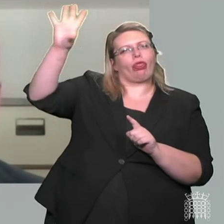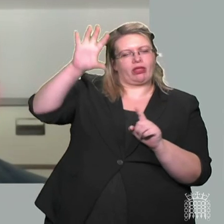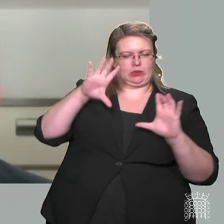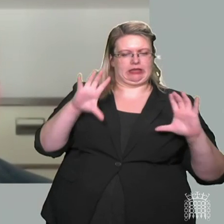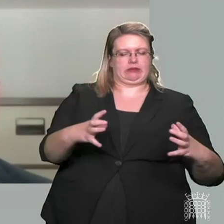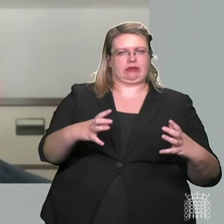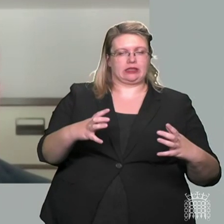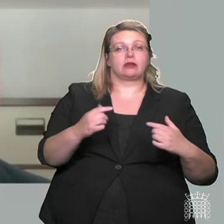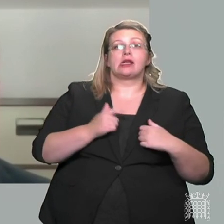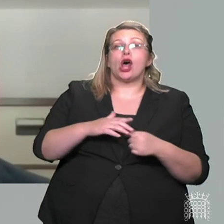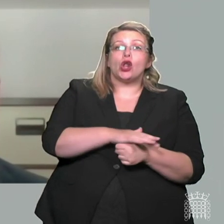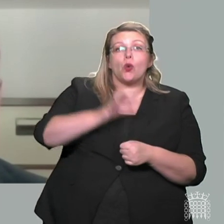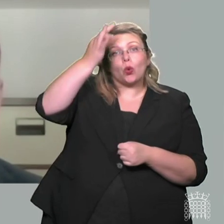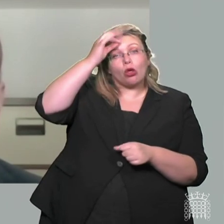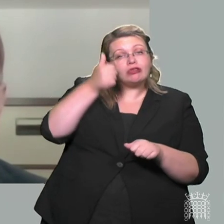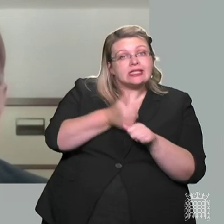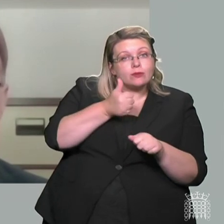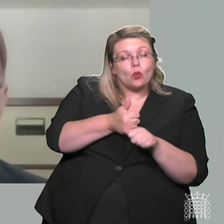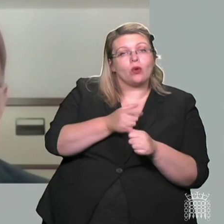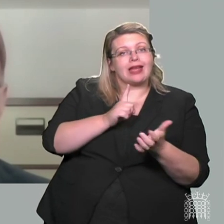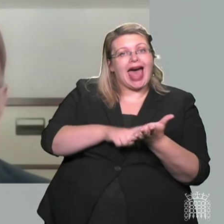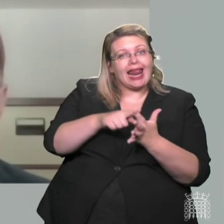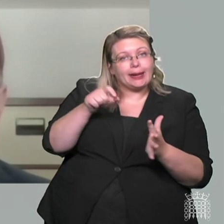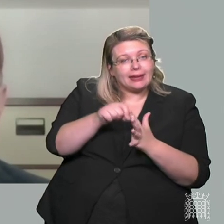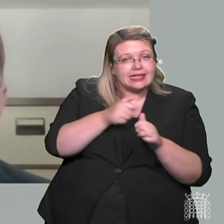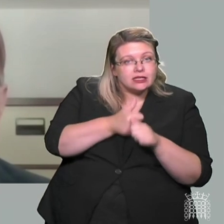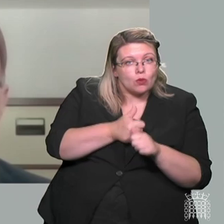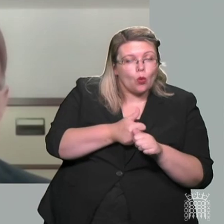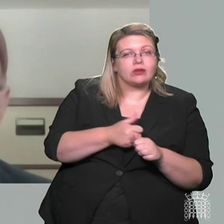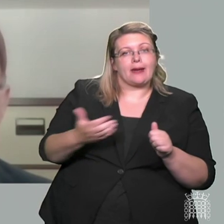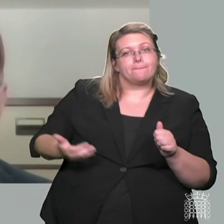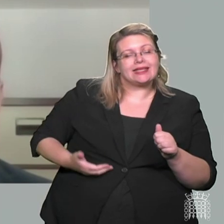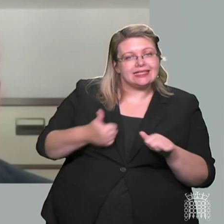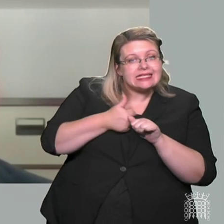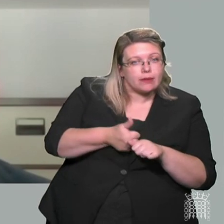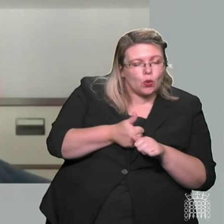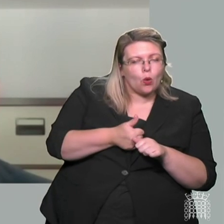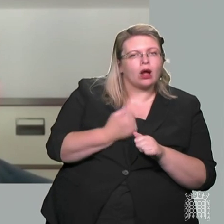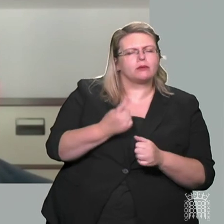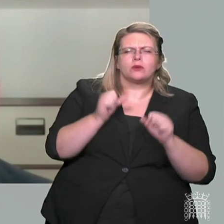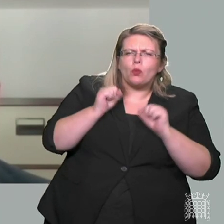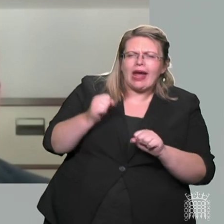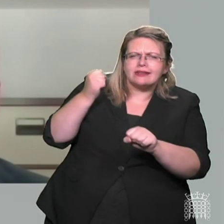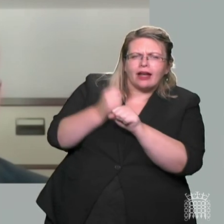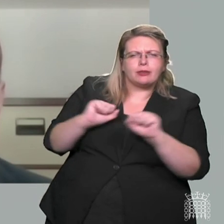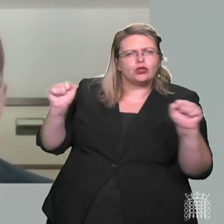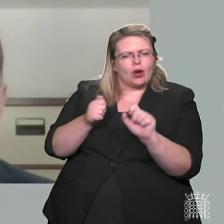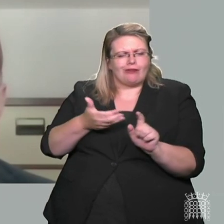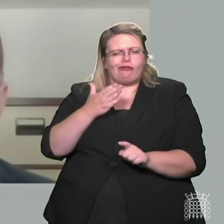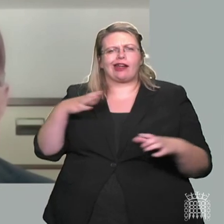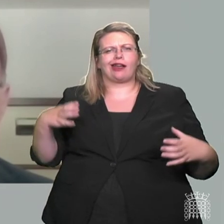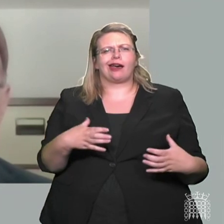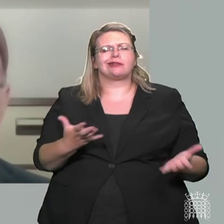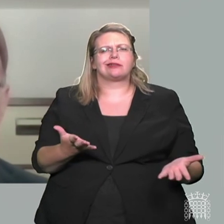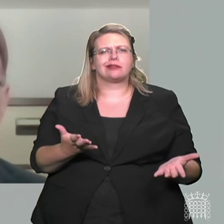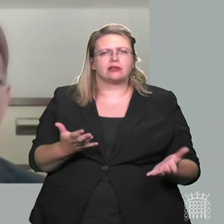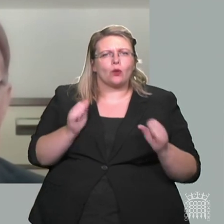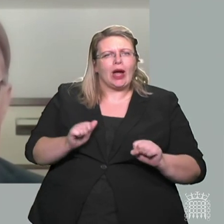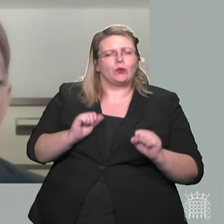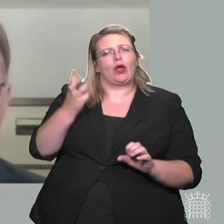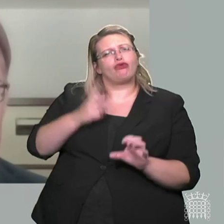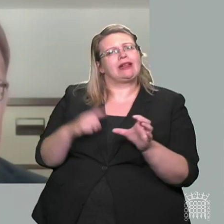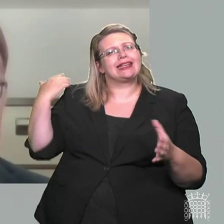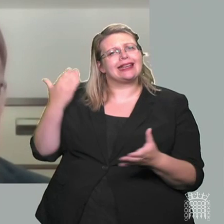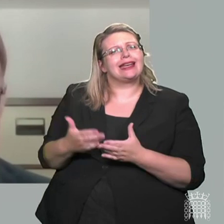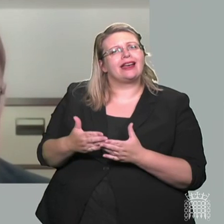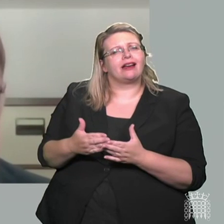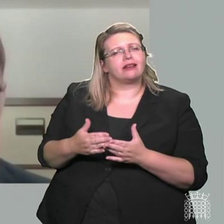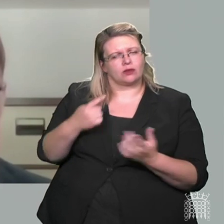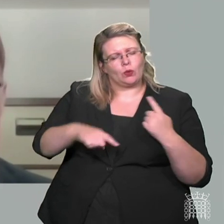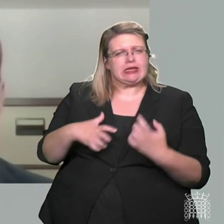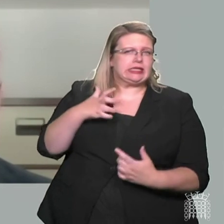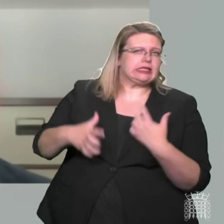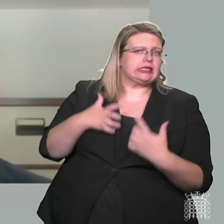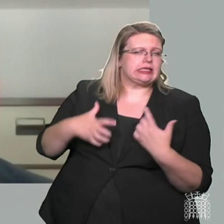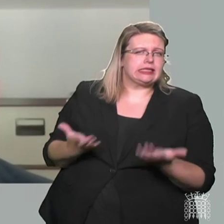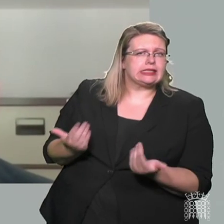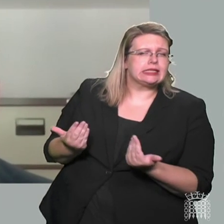It has the support of all local authorities, local enterprise partnerships and the business community, but we have now been waiting for recognition from Government for well over three years and frustration is reaching fever pitch.